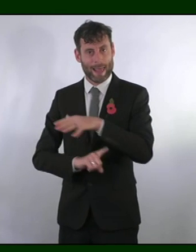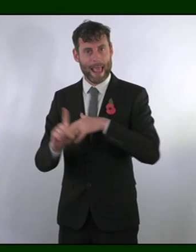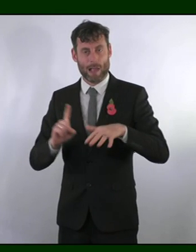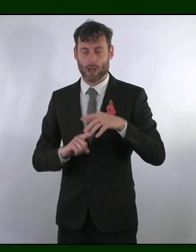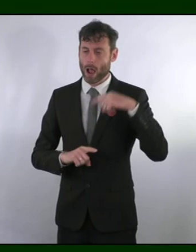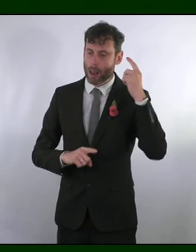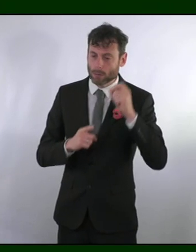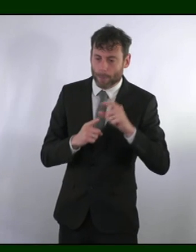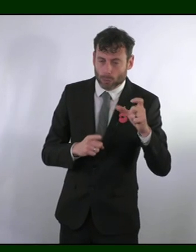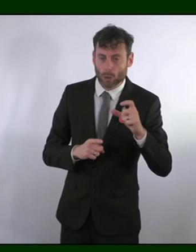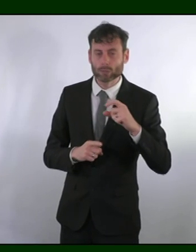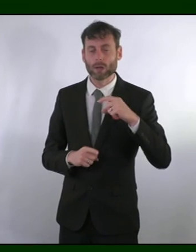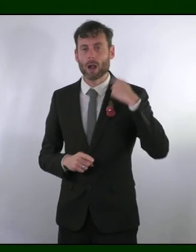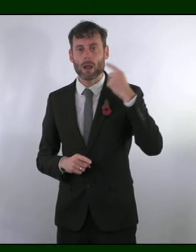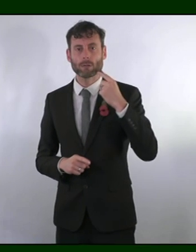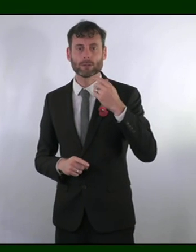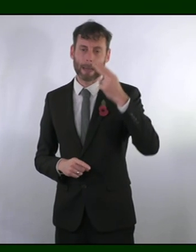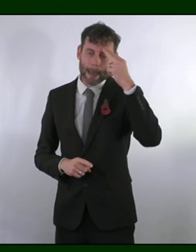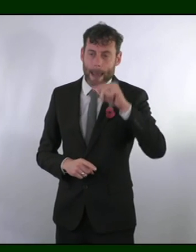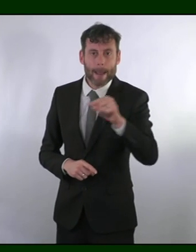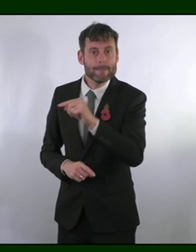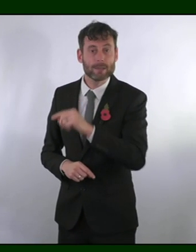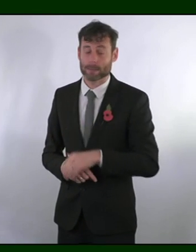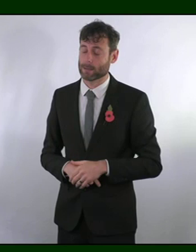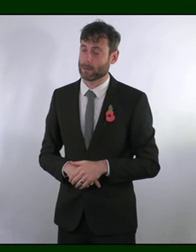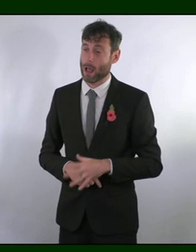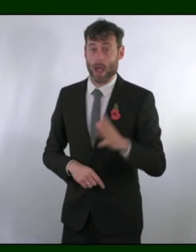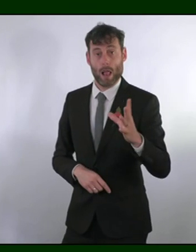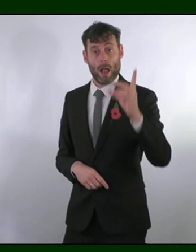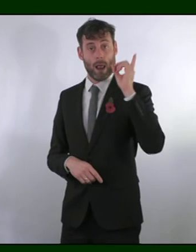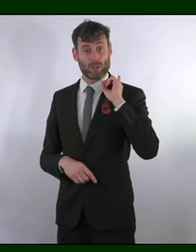Last week, the former Health Secretary and Conservative Chair of the Health and Social Care Committee, the right hon.